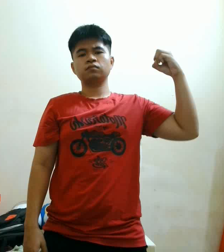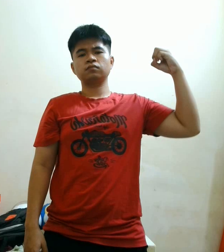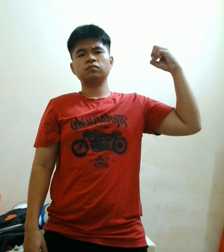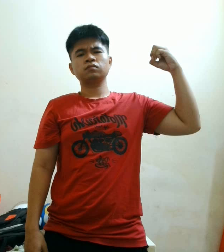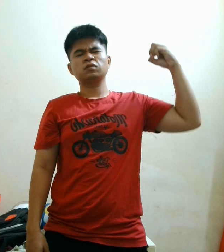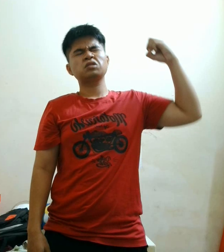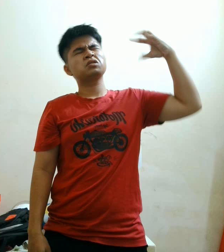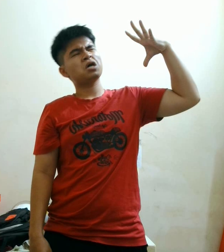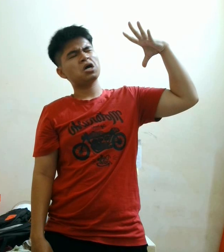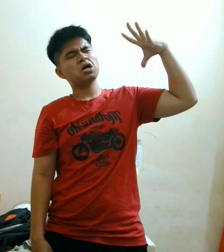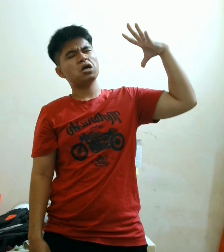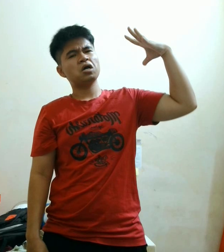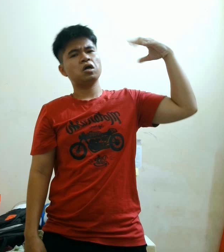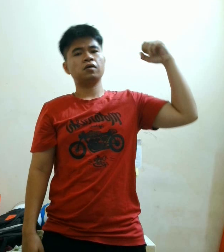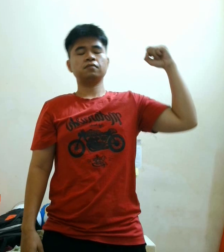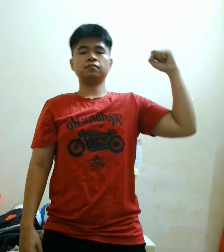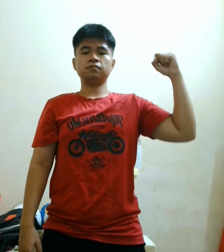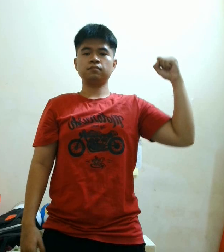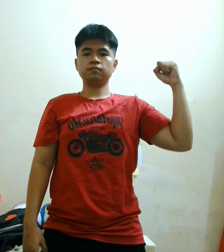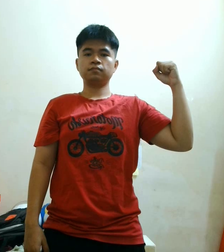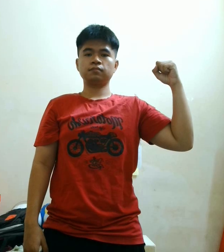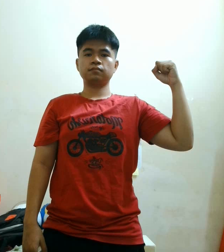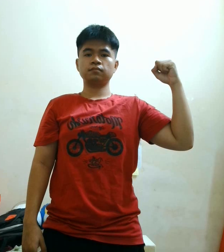troi nang